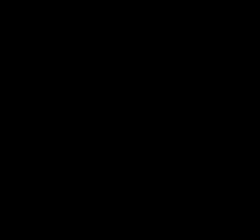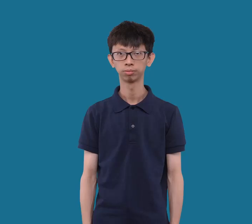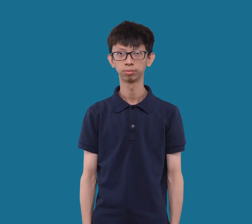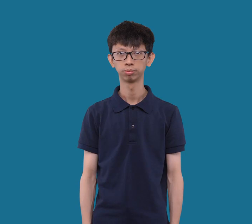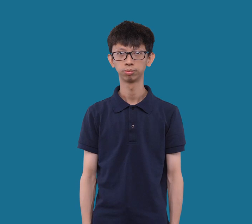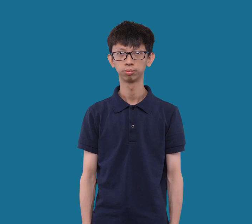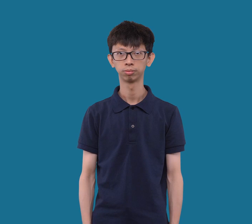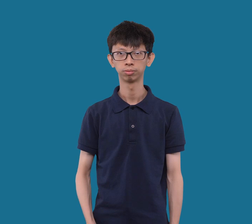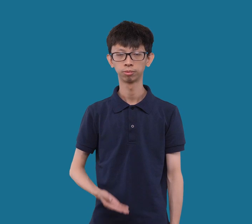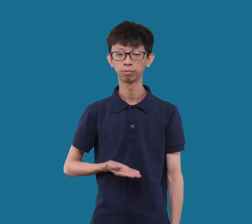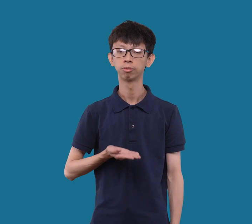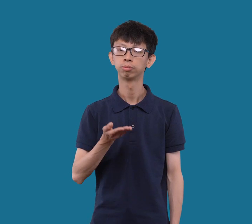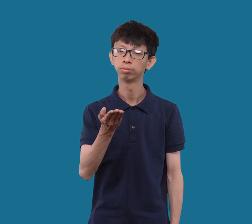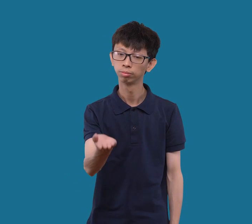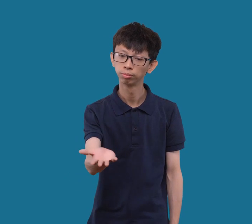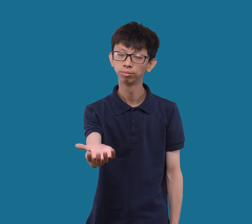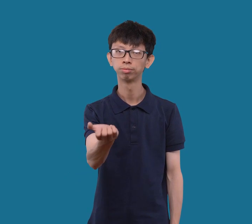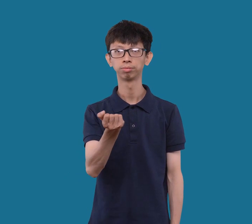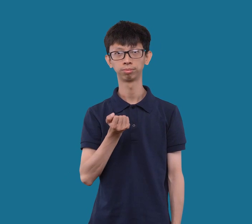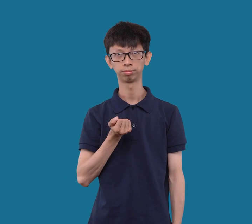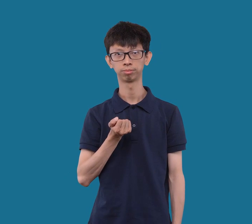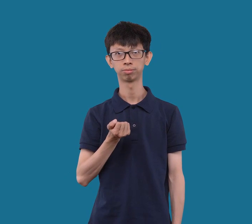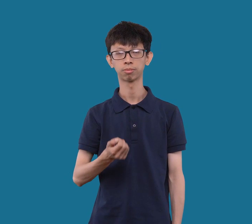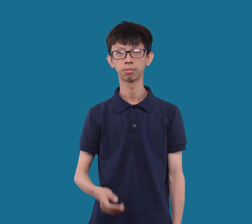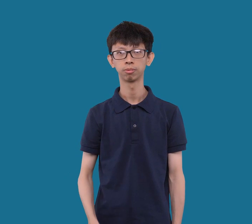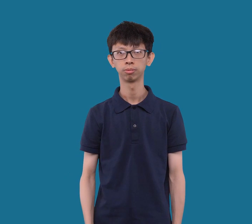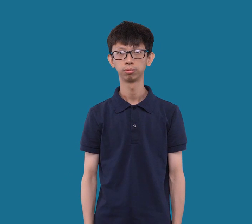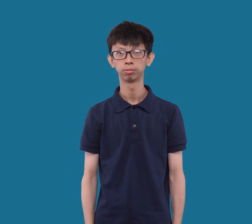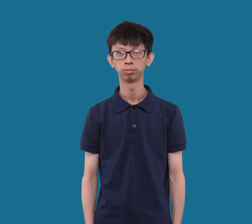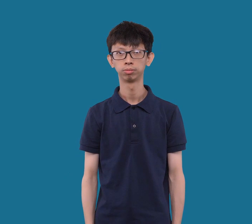đưa đón